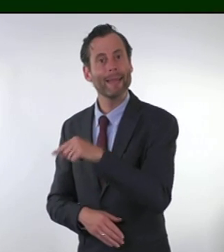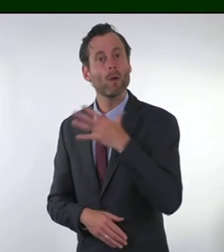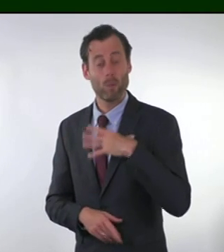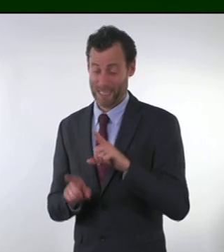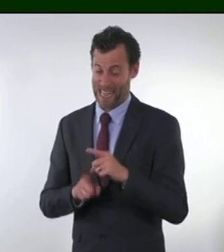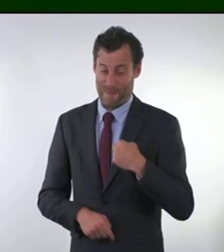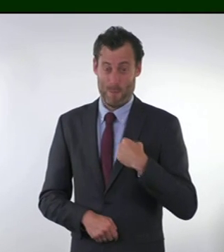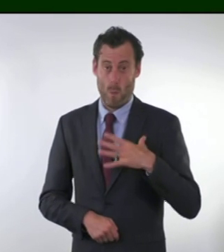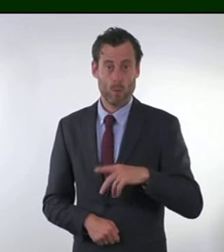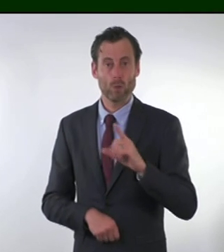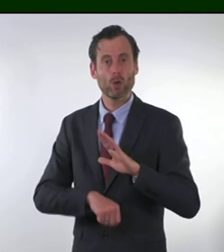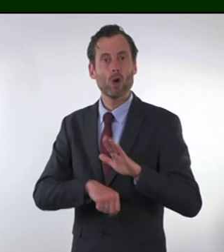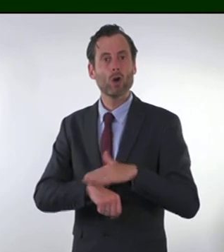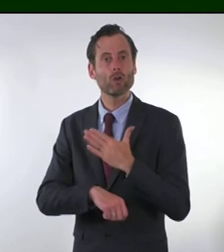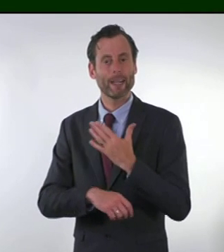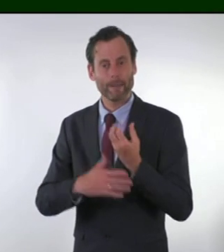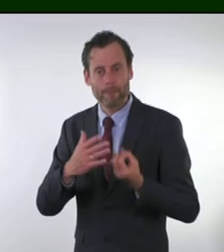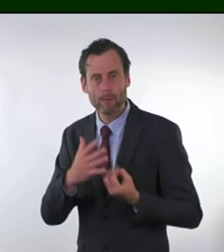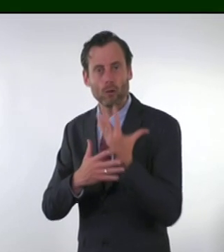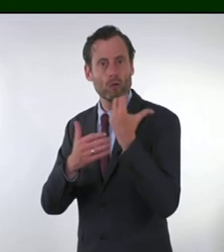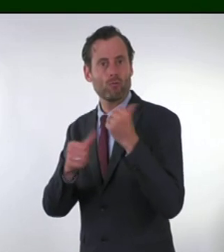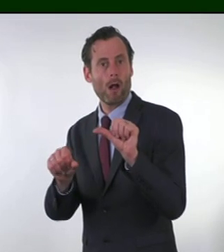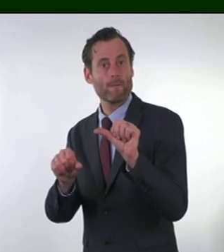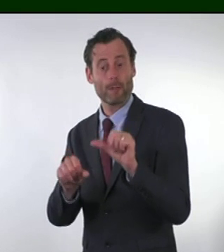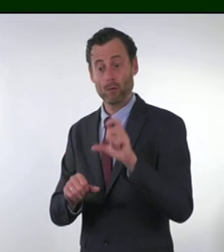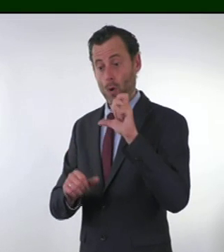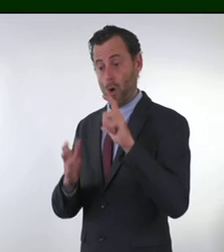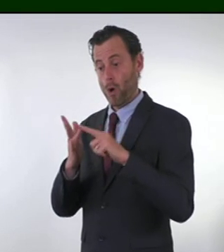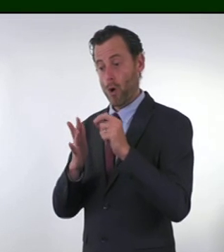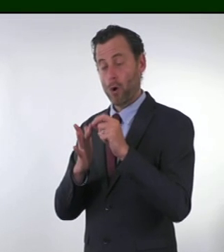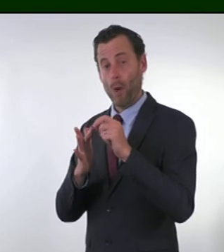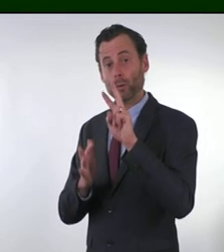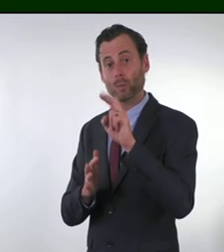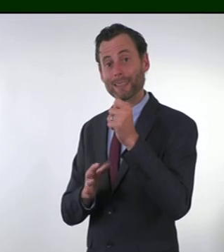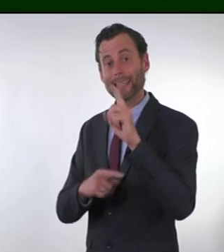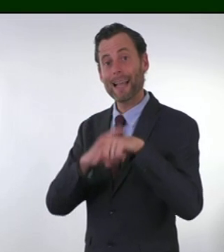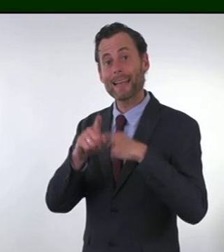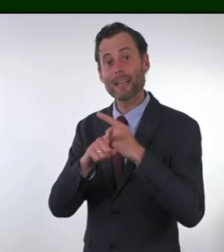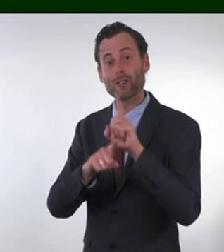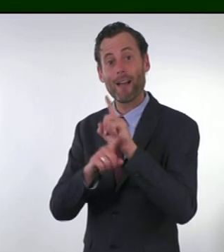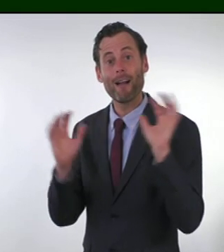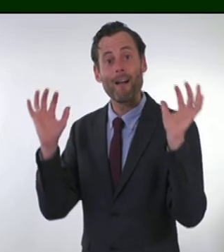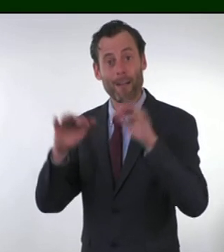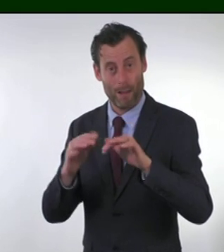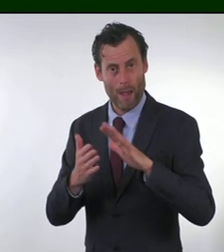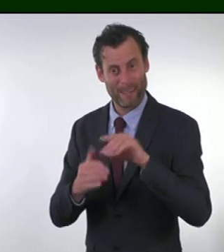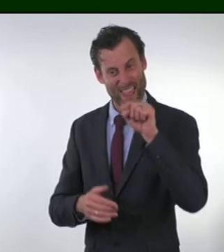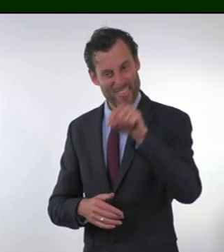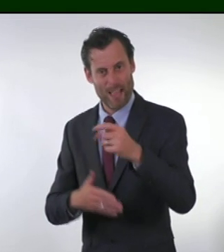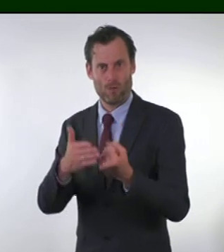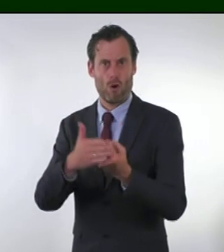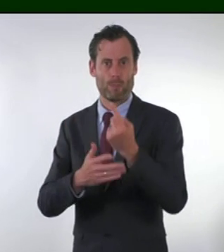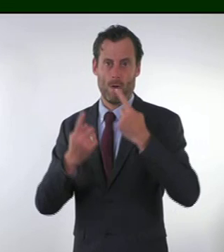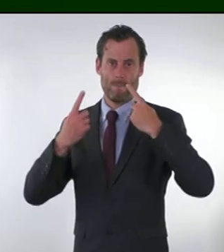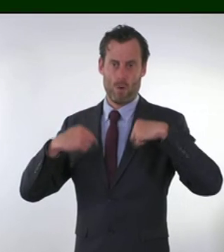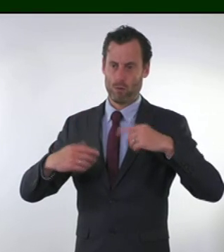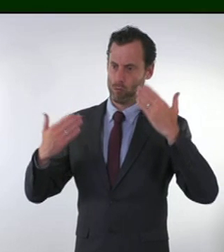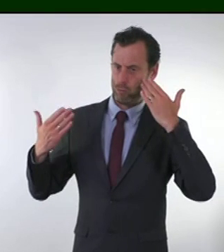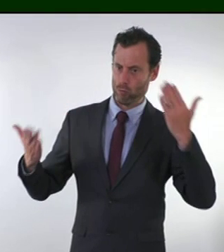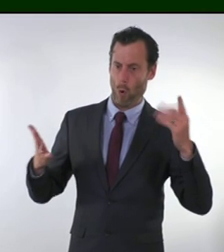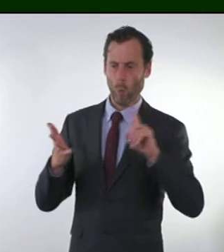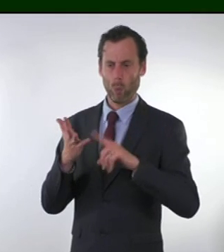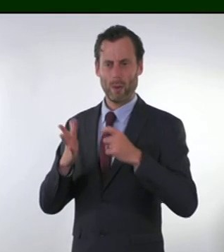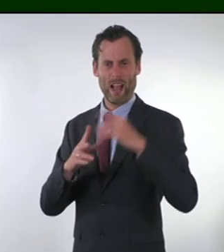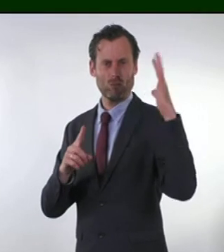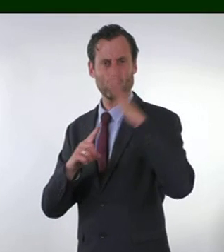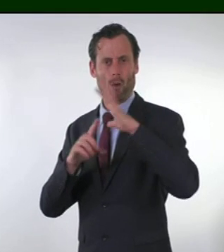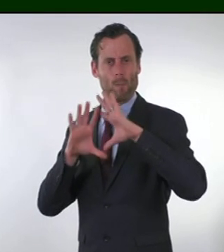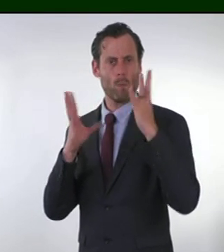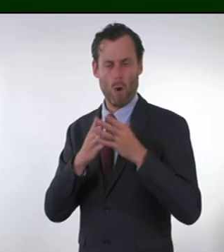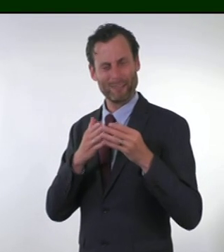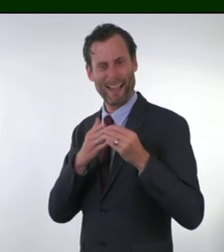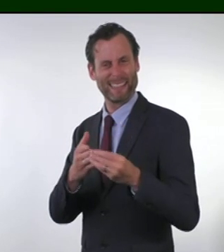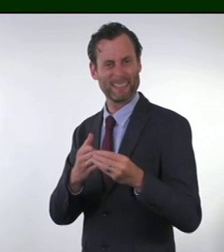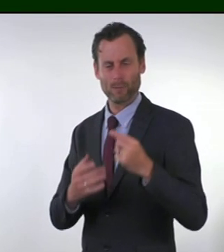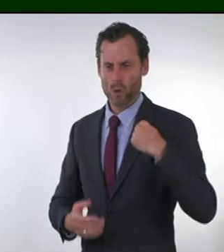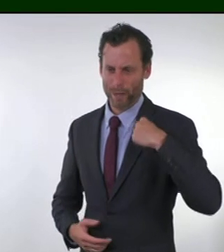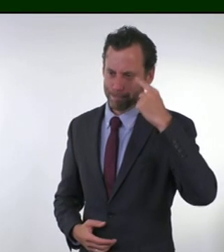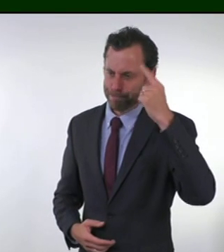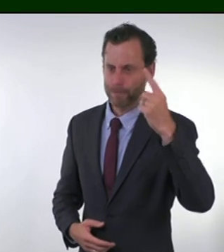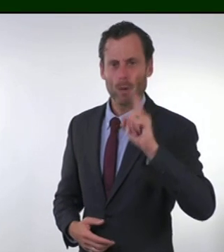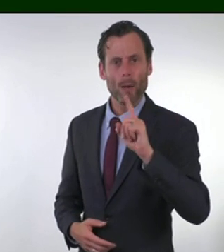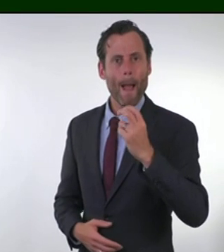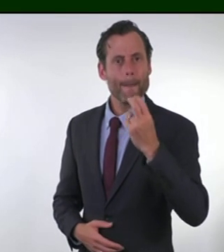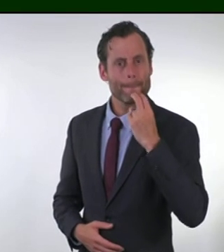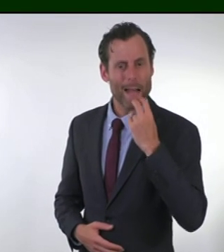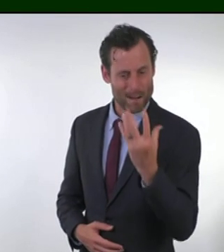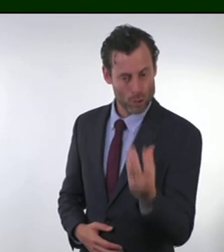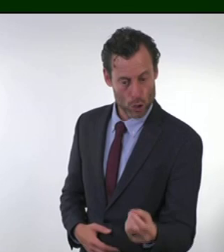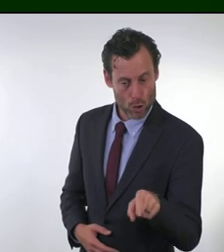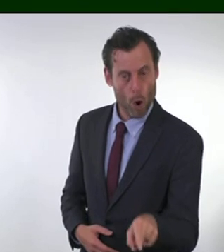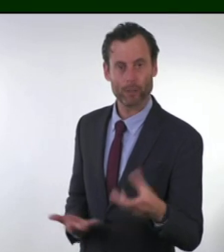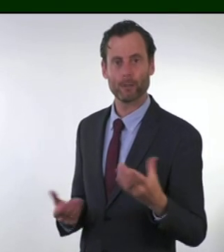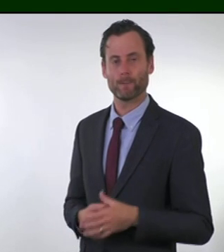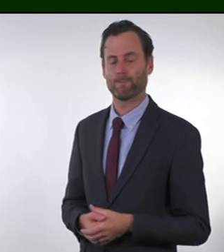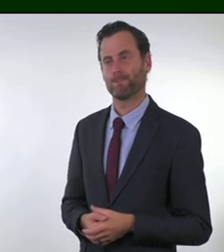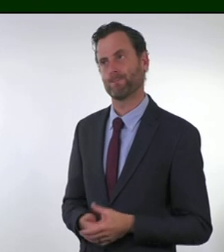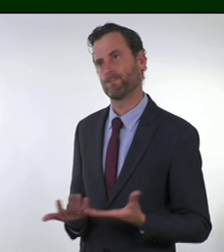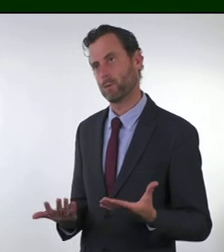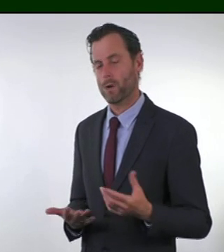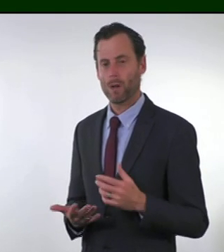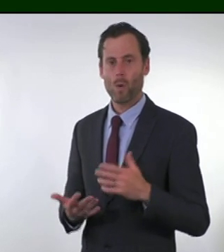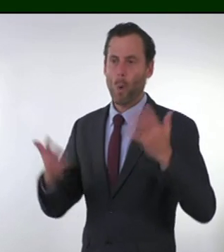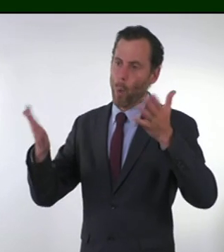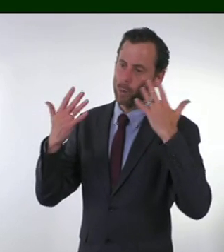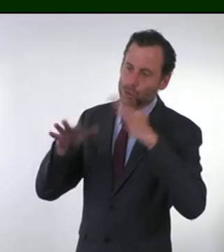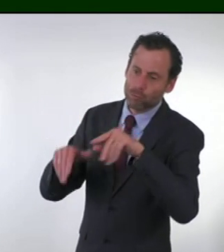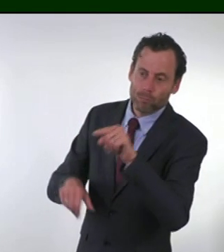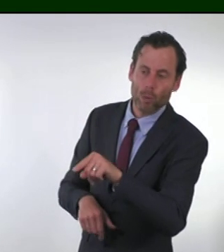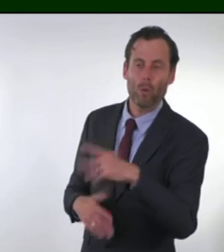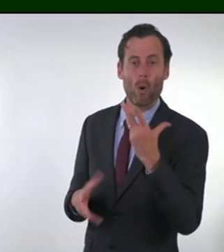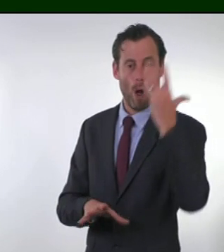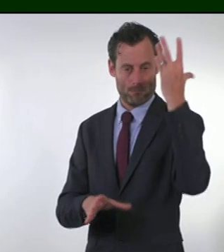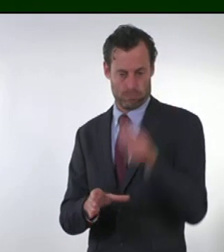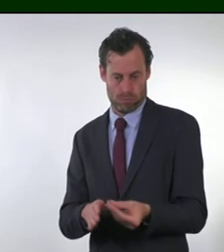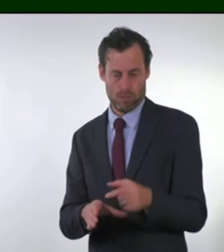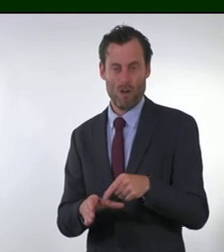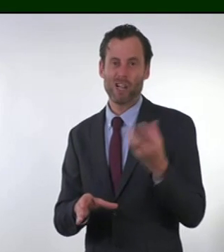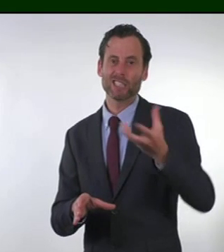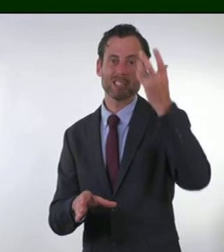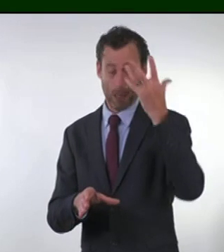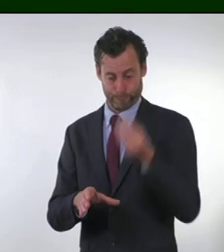Does he agree that COP26 next year offers us a really good opportunity to show UK global leadership, including by working now with international partners in big projects in areas such as battery storage, offshore wind or carbon capture, usage and storage?